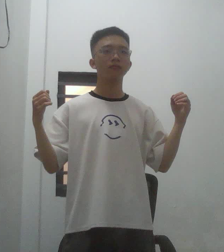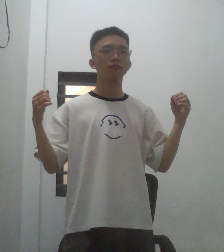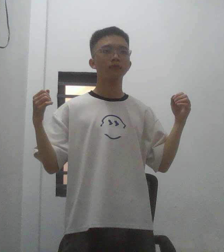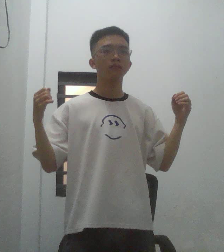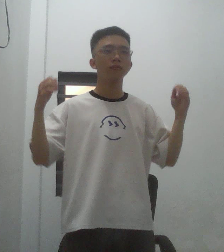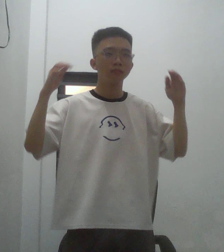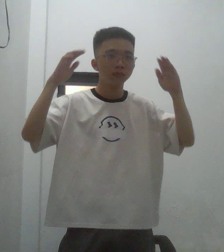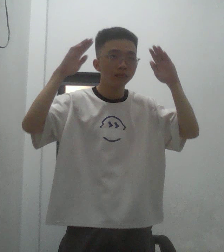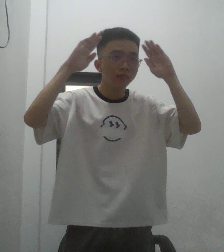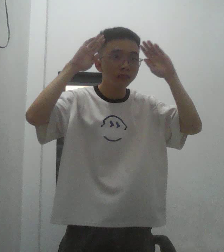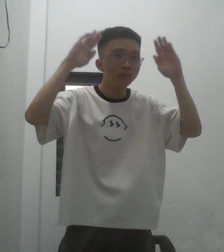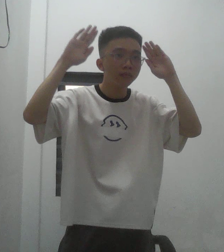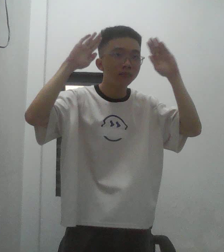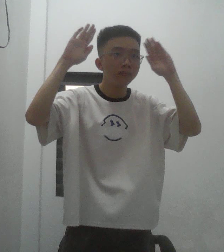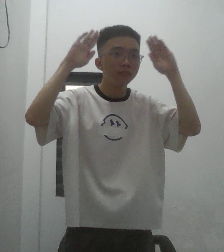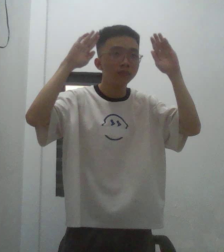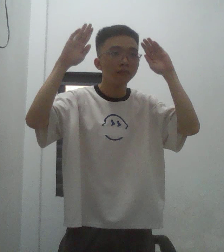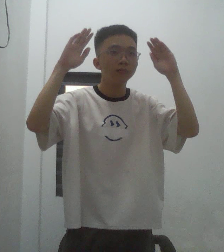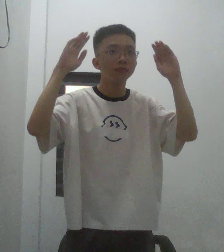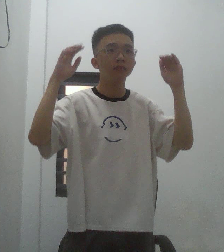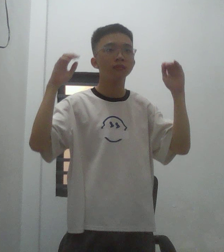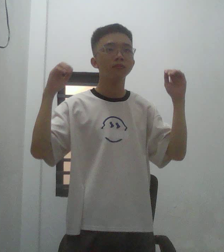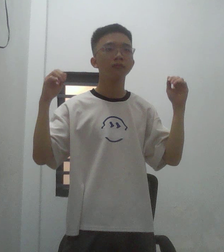xin chao